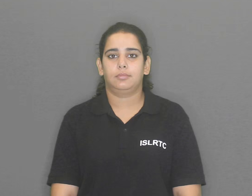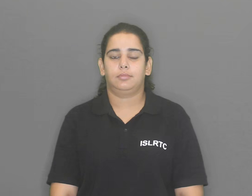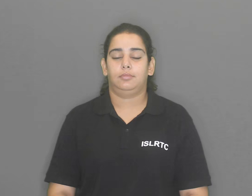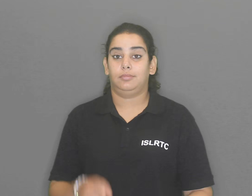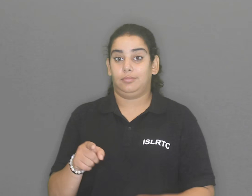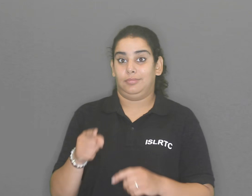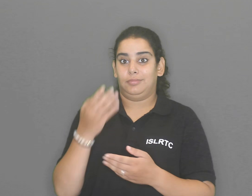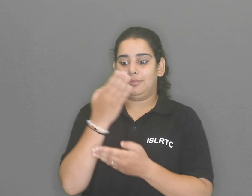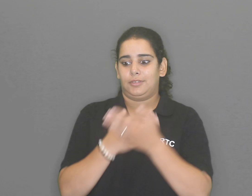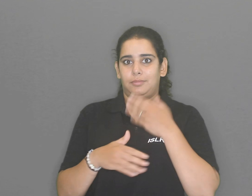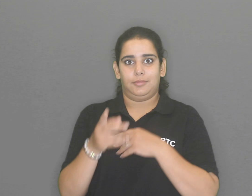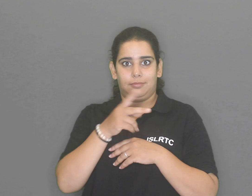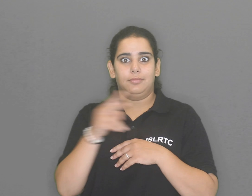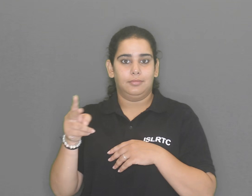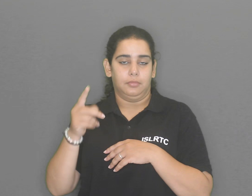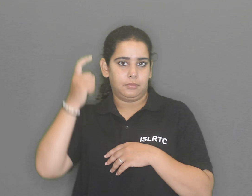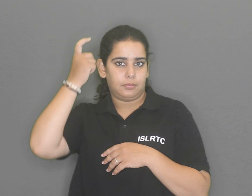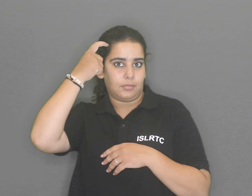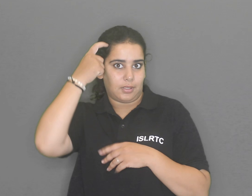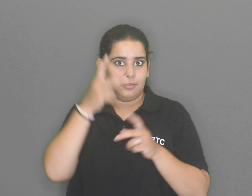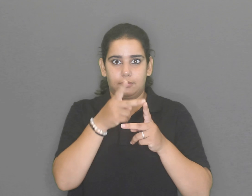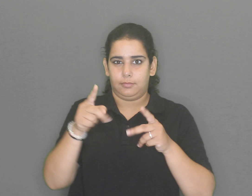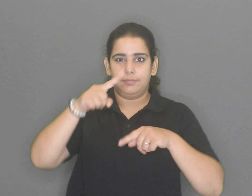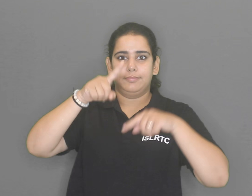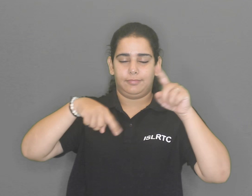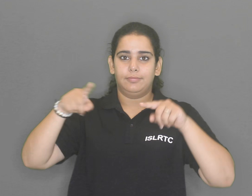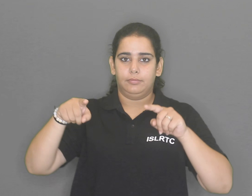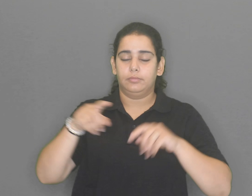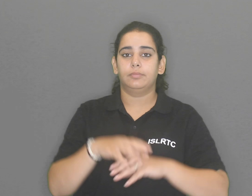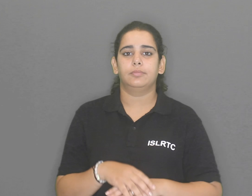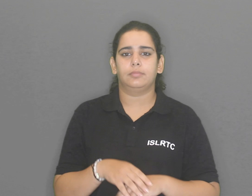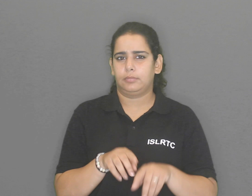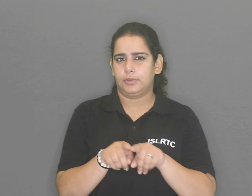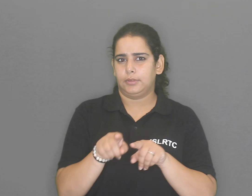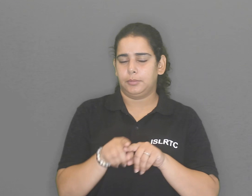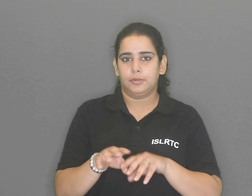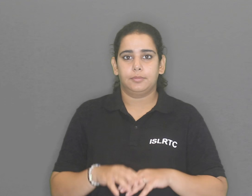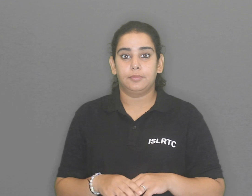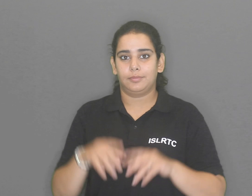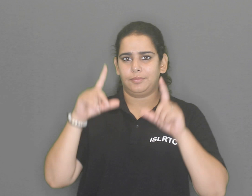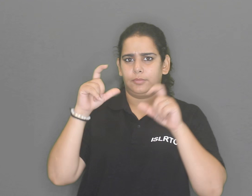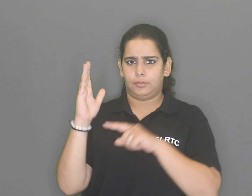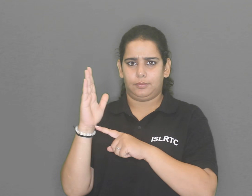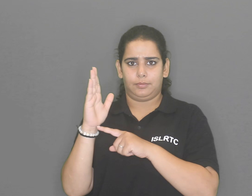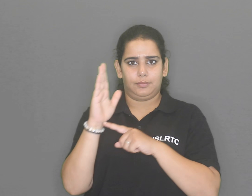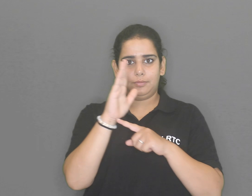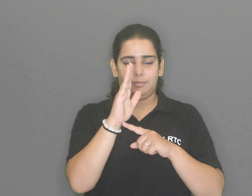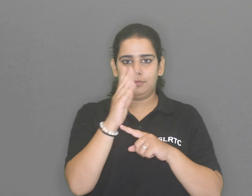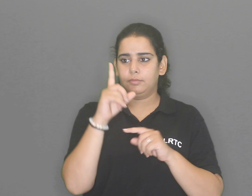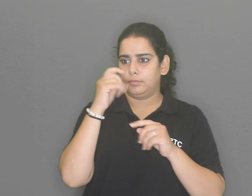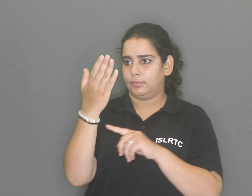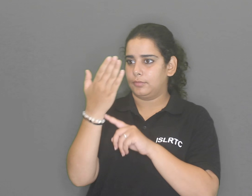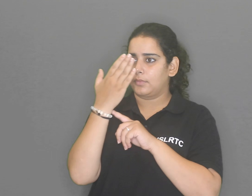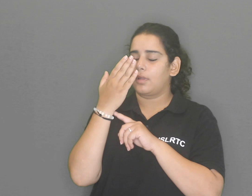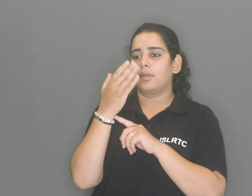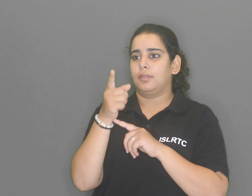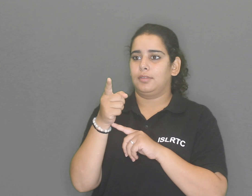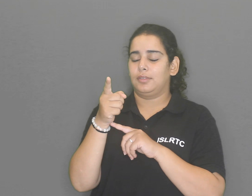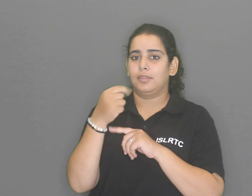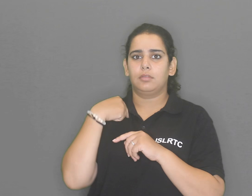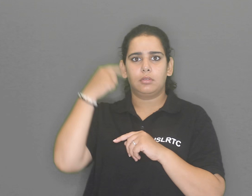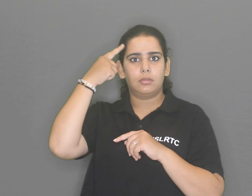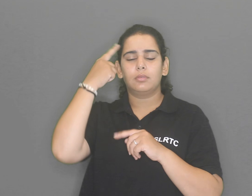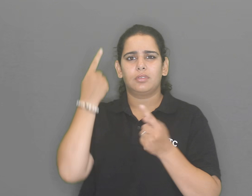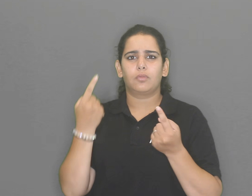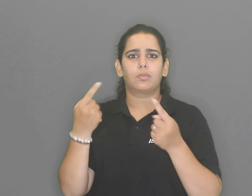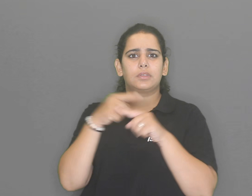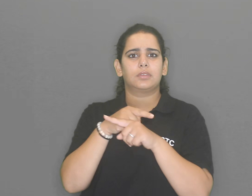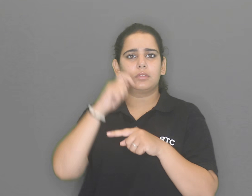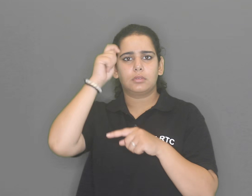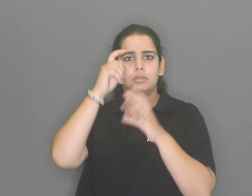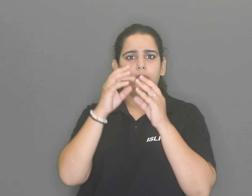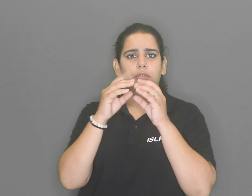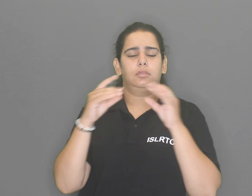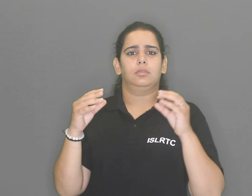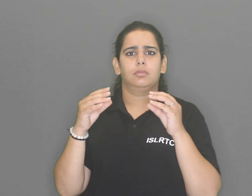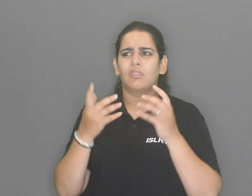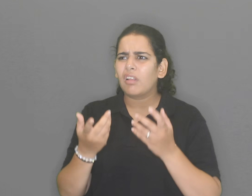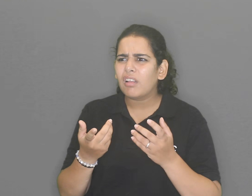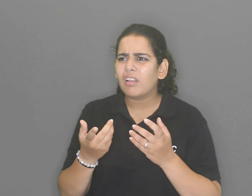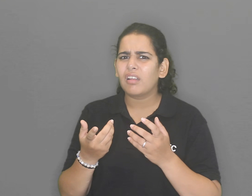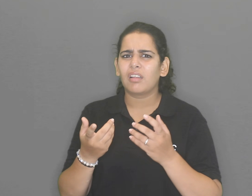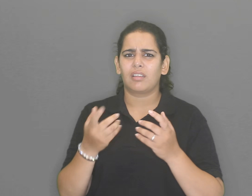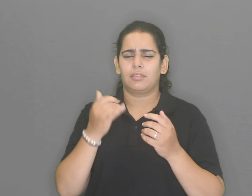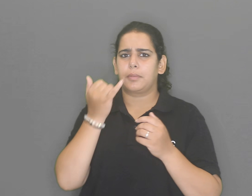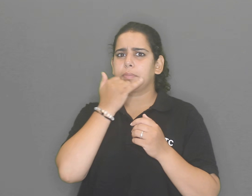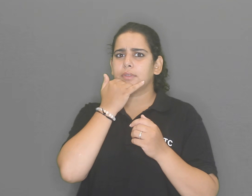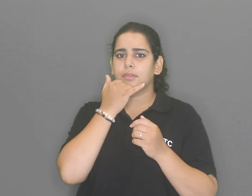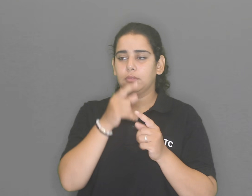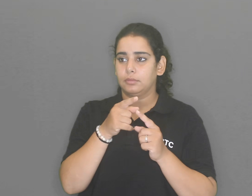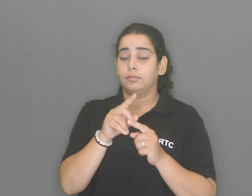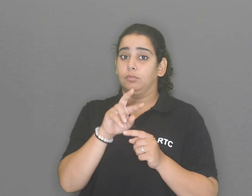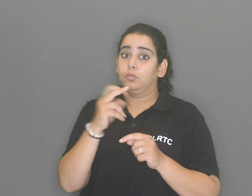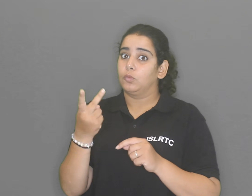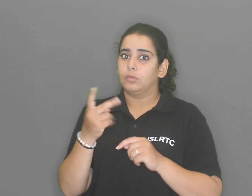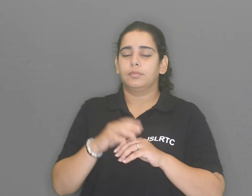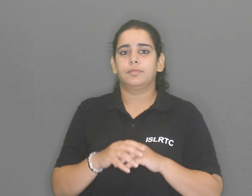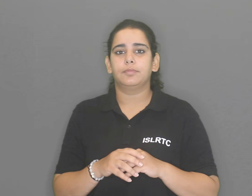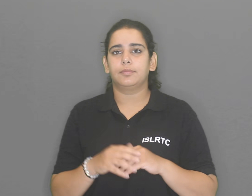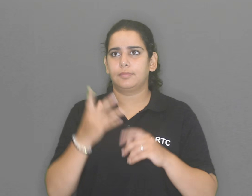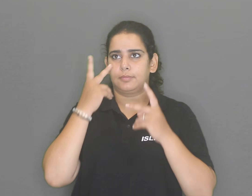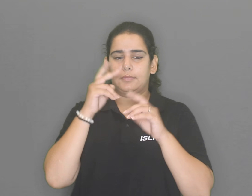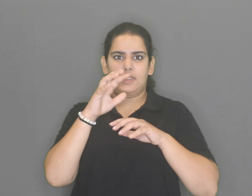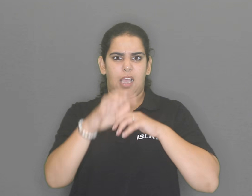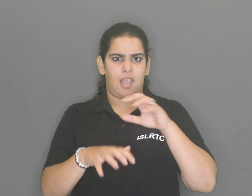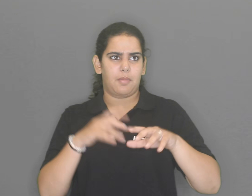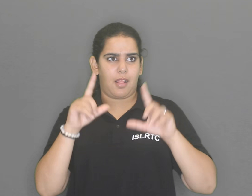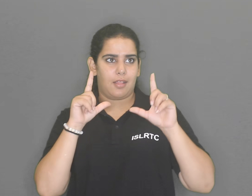Sensory Accessibility Designing products, environments, and content to be accessible to individuals with sensory impairments, including vision and hearing, through various sensory modalities